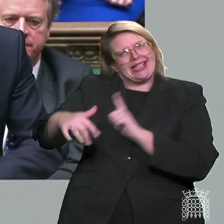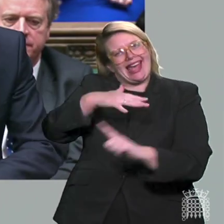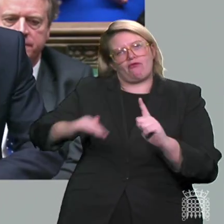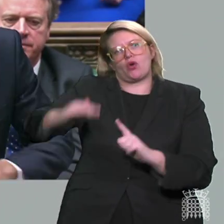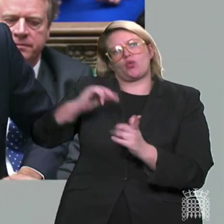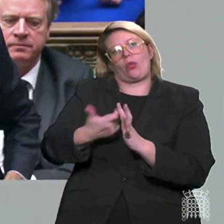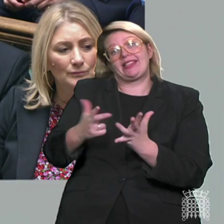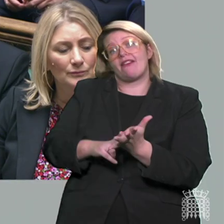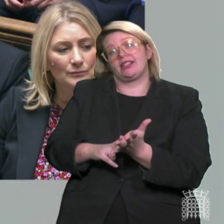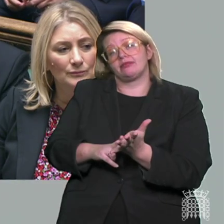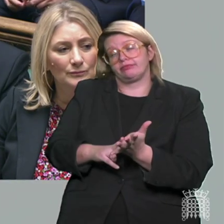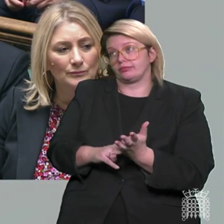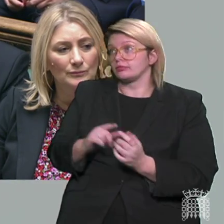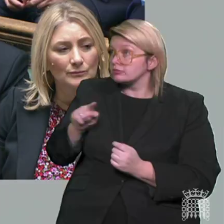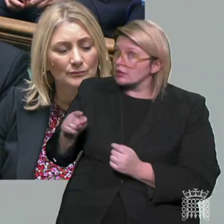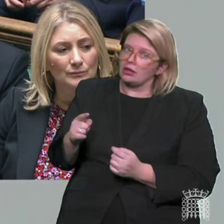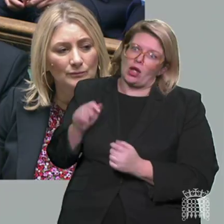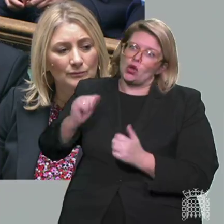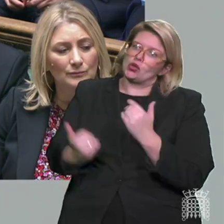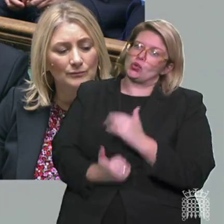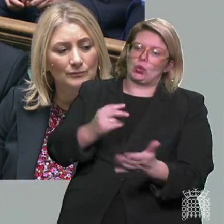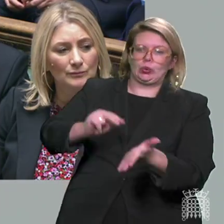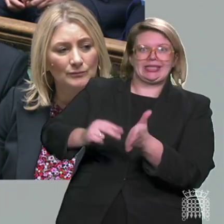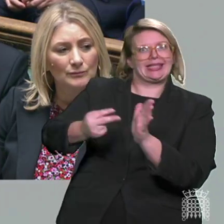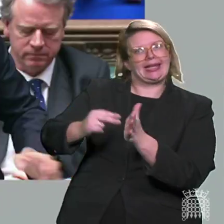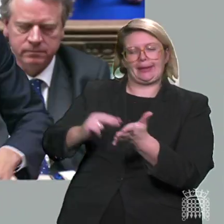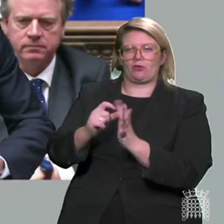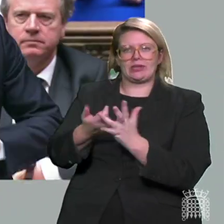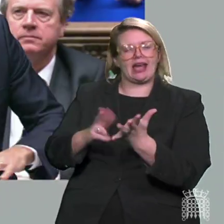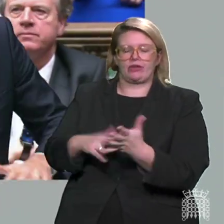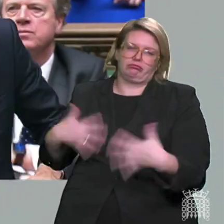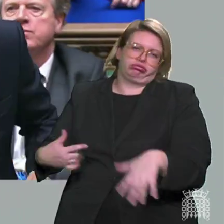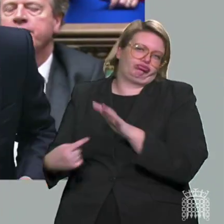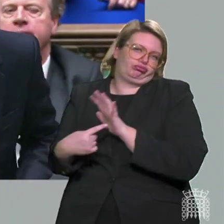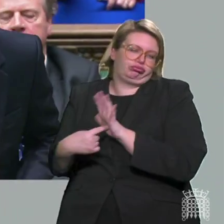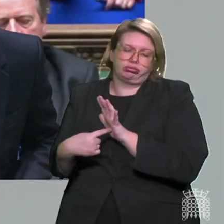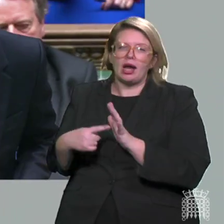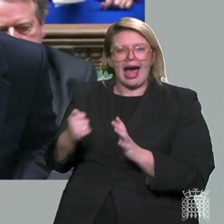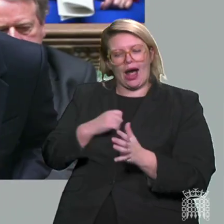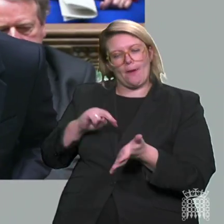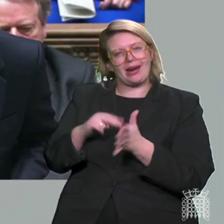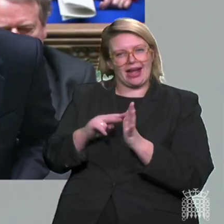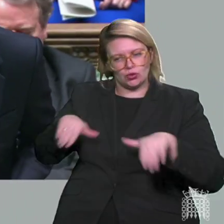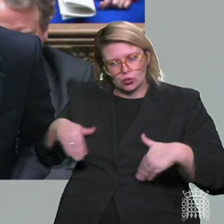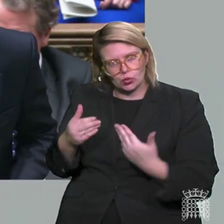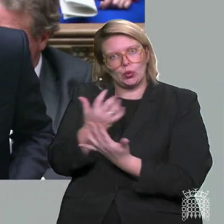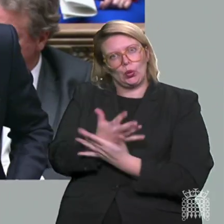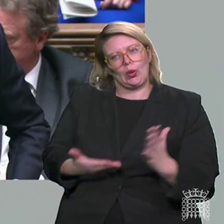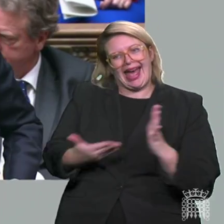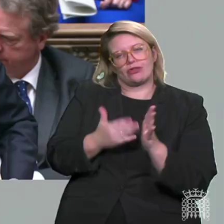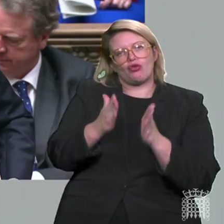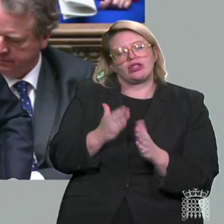I am pleased to say that the new hospital scheme for Torbay is part of our plan to deliver dozens more hospitals by 2030.